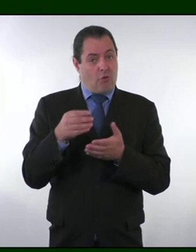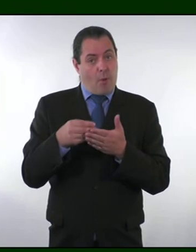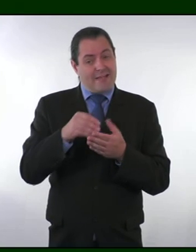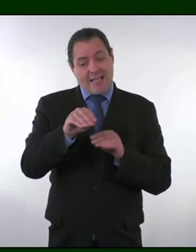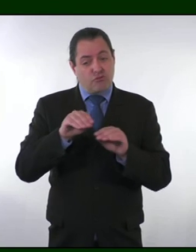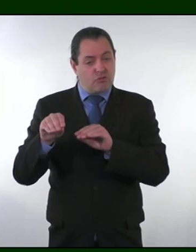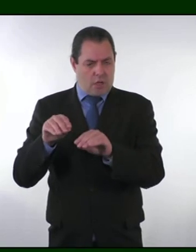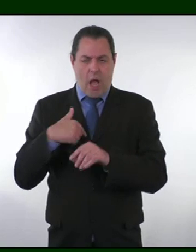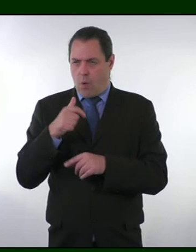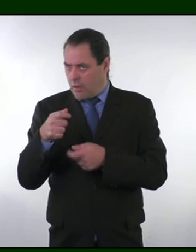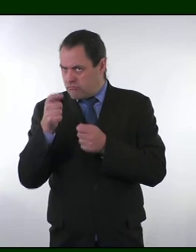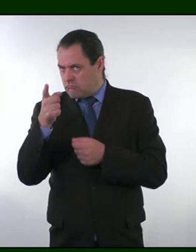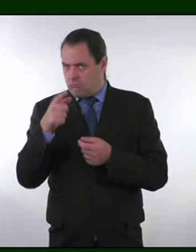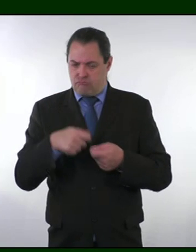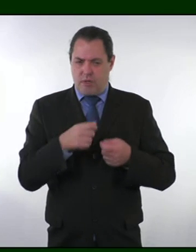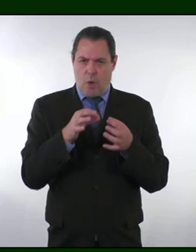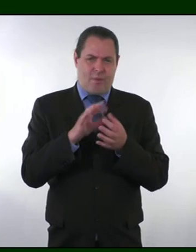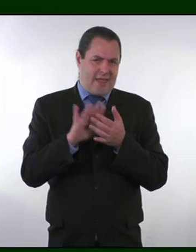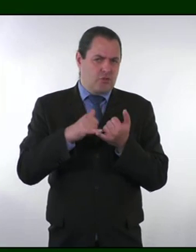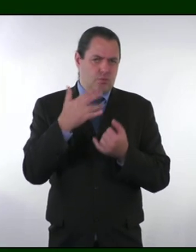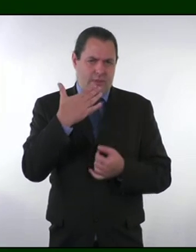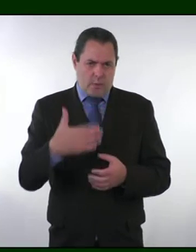I will certainly take up his point with HS2.